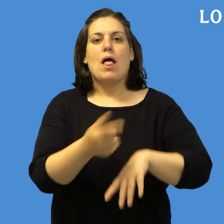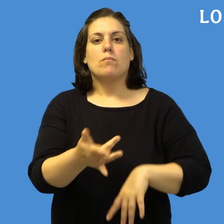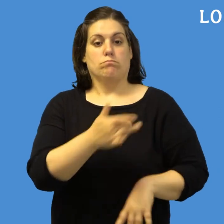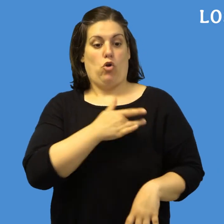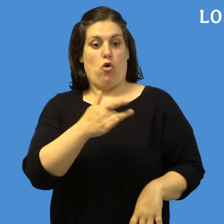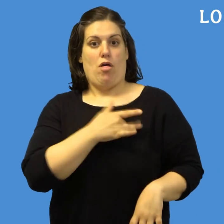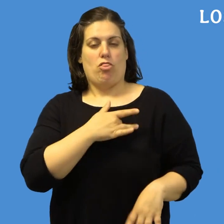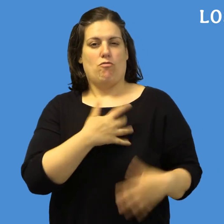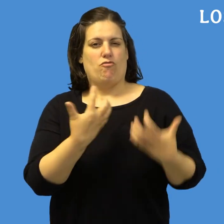corazón